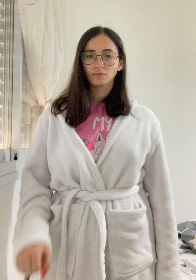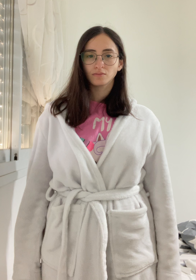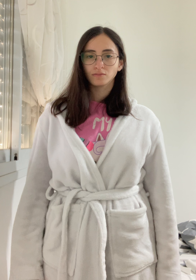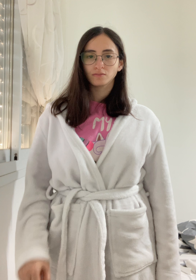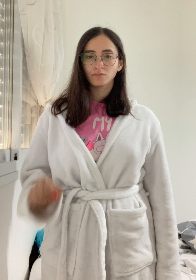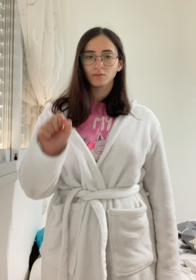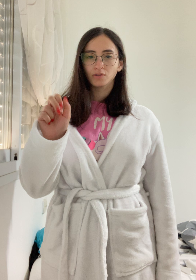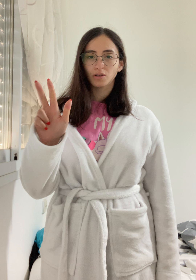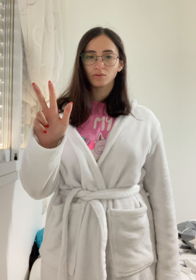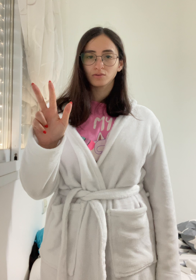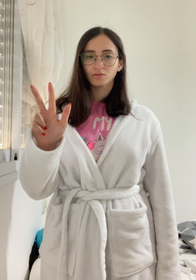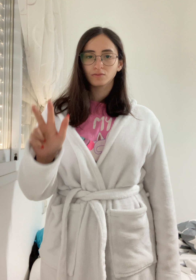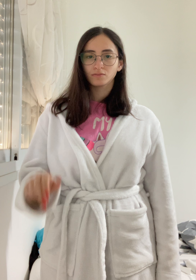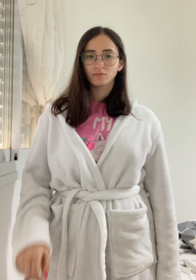שלוש